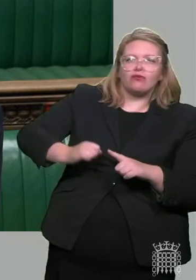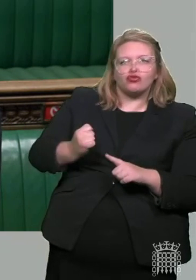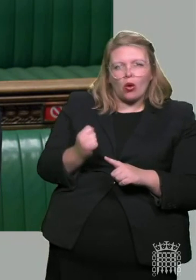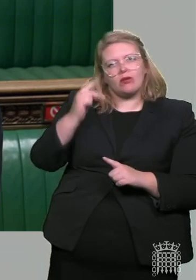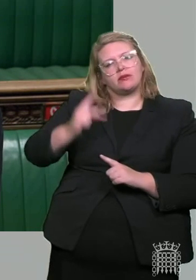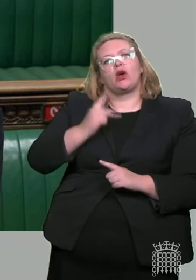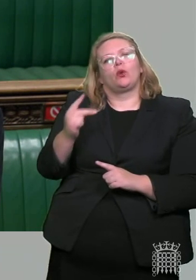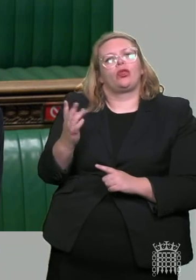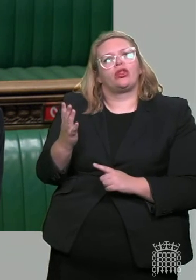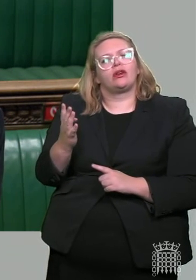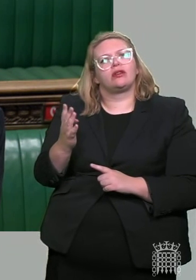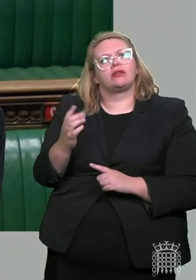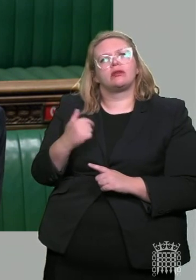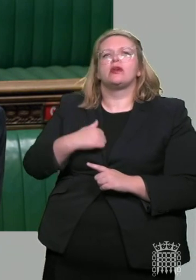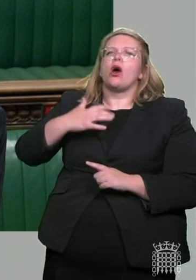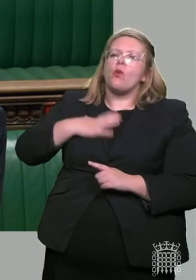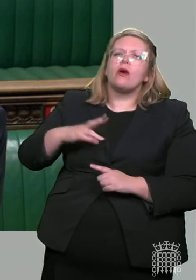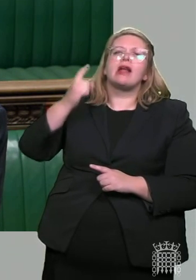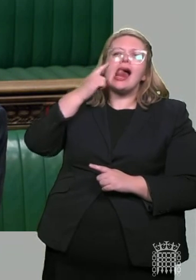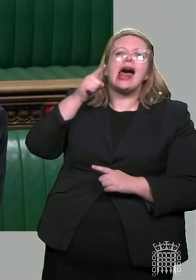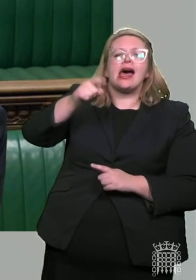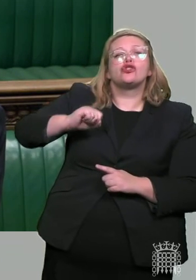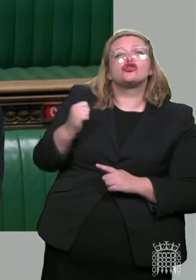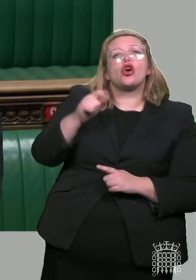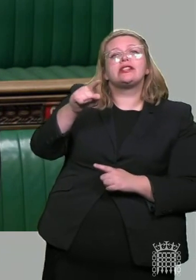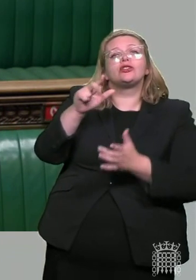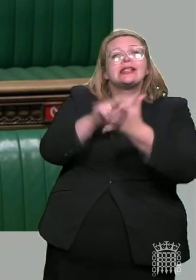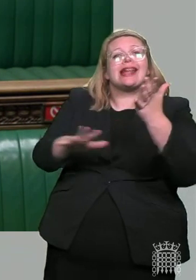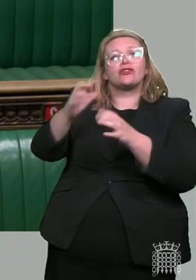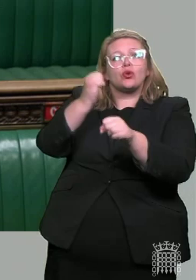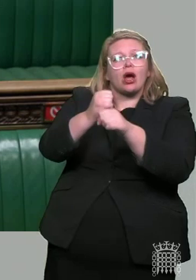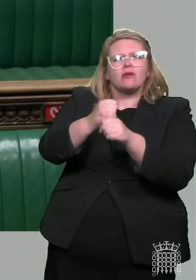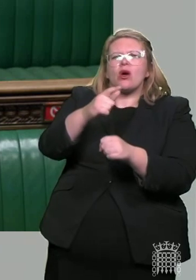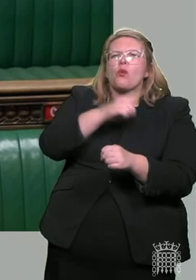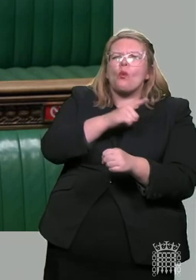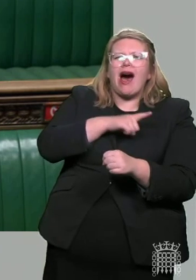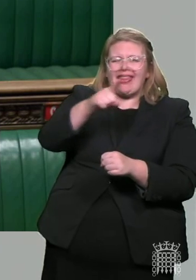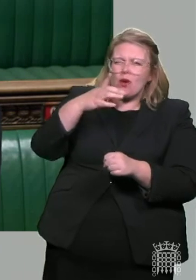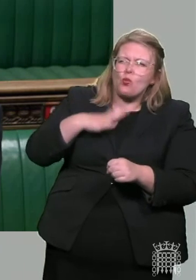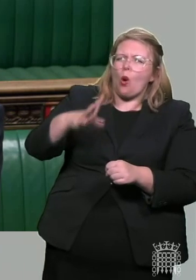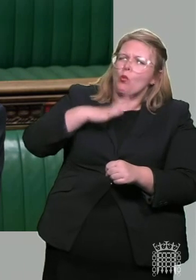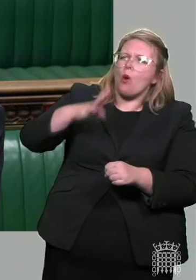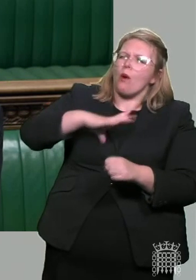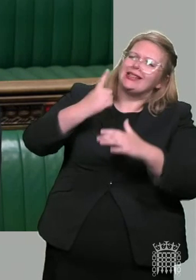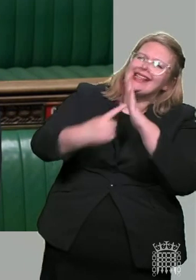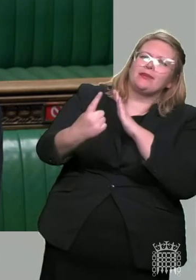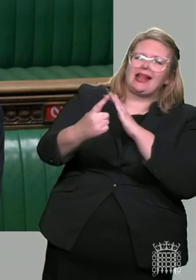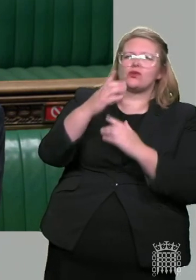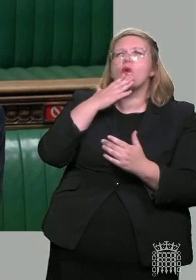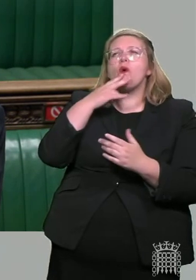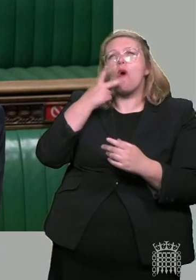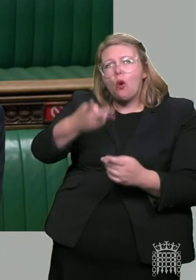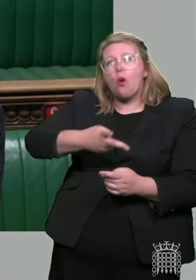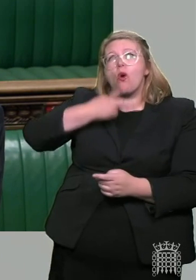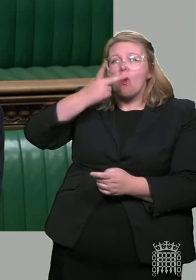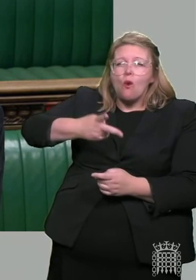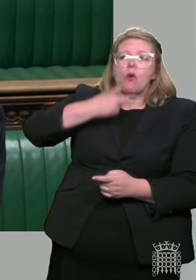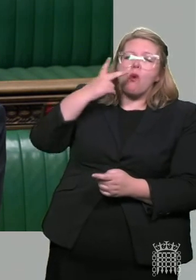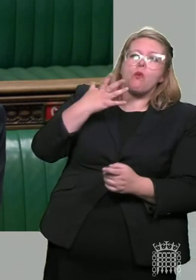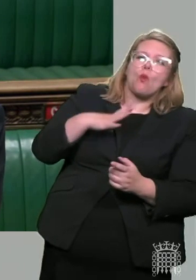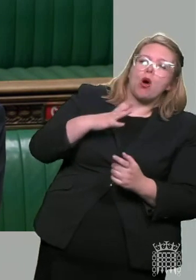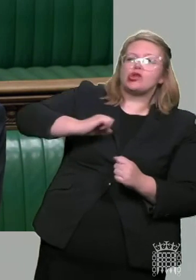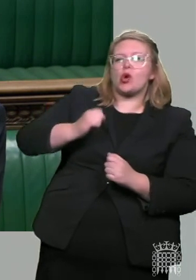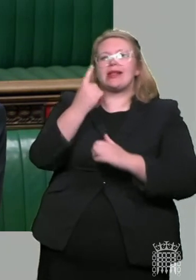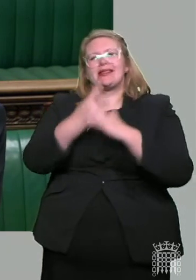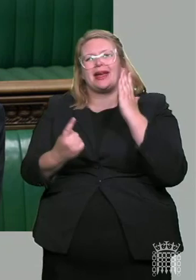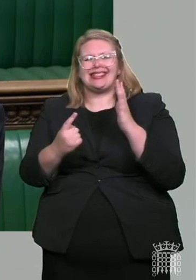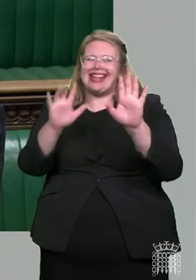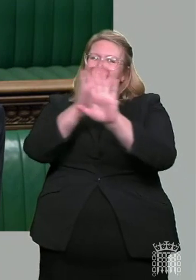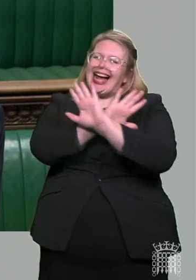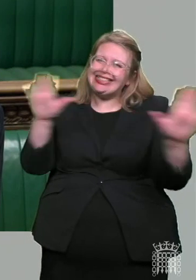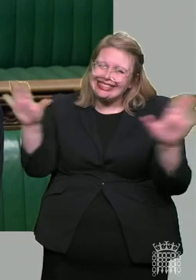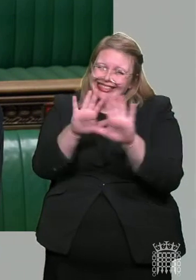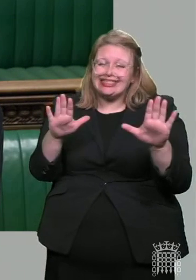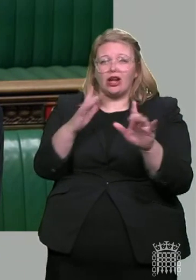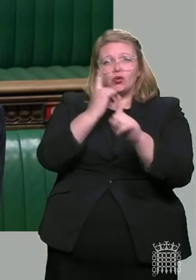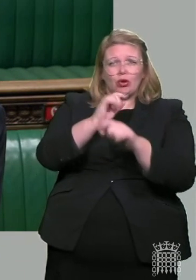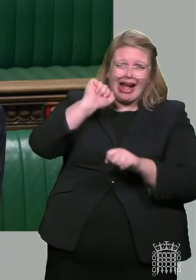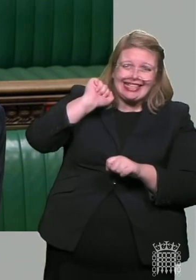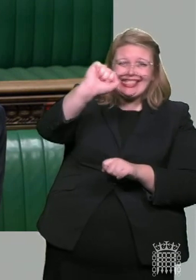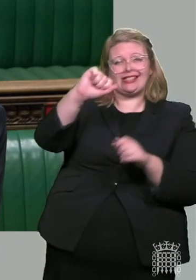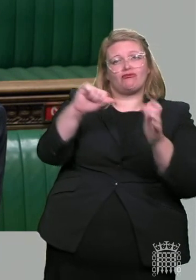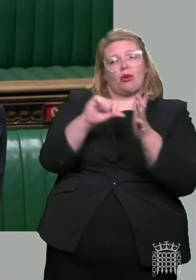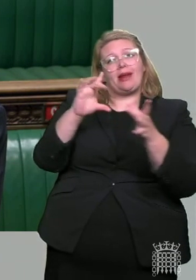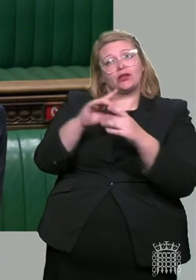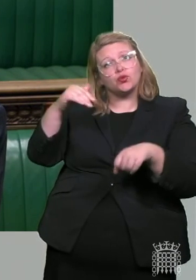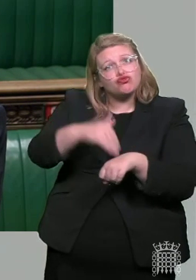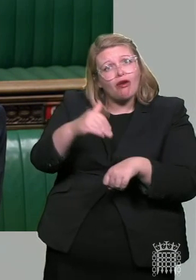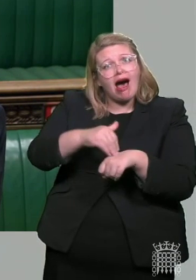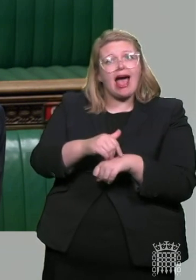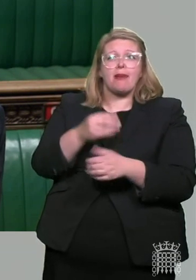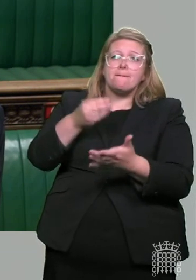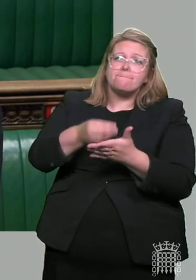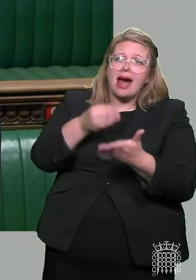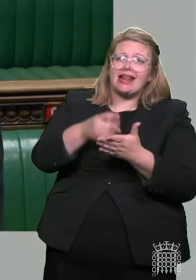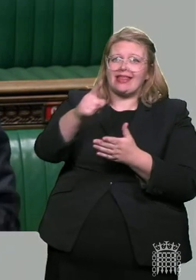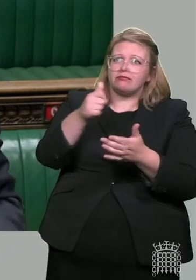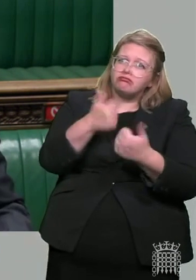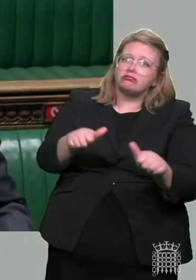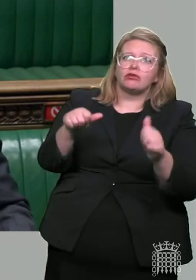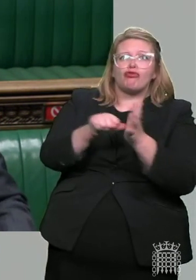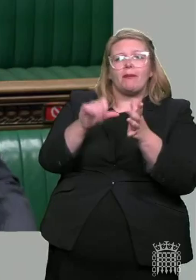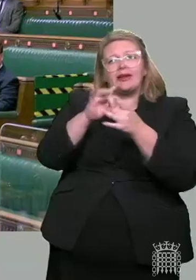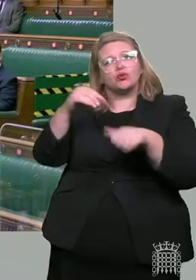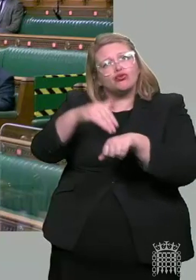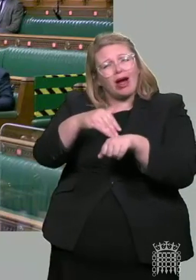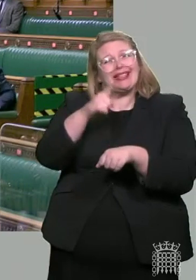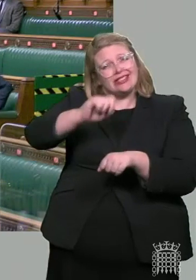What we want to see is a Scottish nationalist Government stopping obsessing about breaking up our country, which is all they can think and talk about, and instead talking about tackling crime and using that investment to fight crime, which is what I think the people of Scotland want to see.